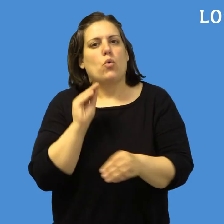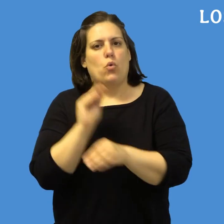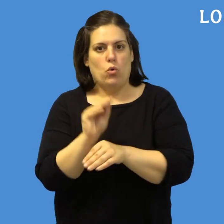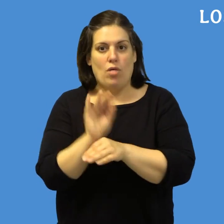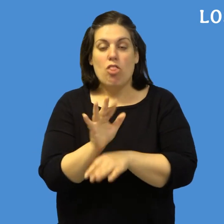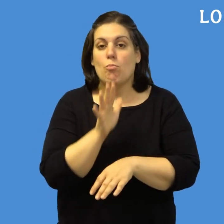cuidar